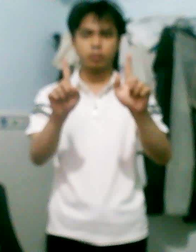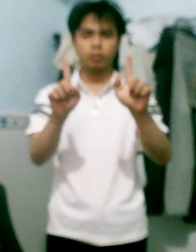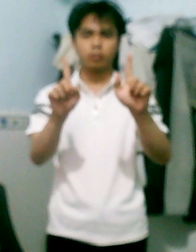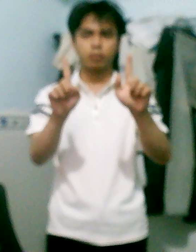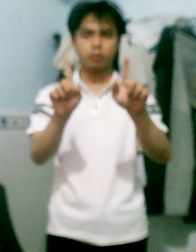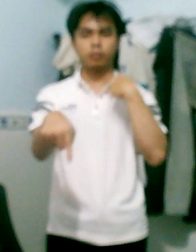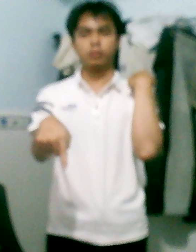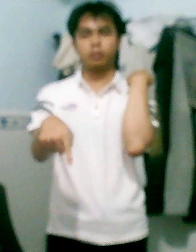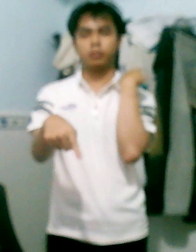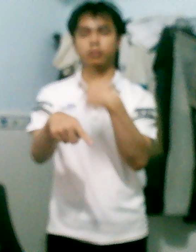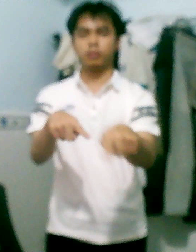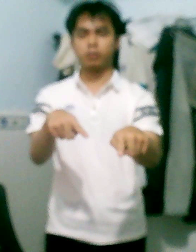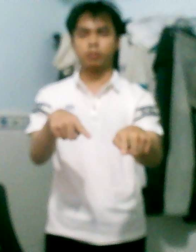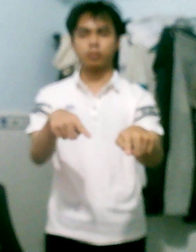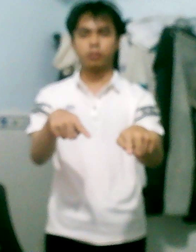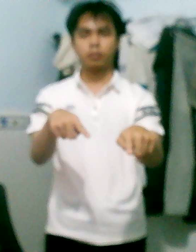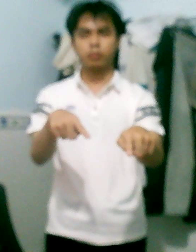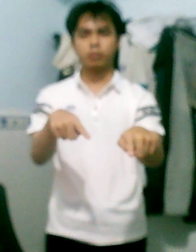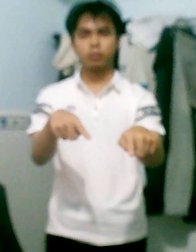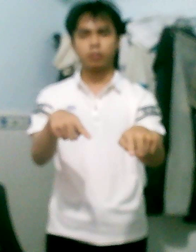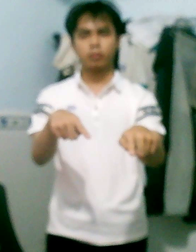phut